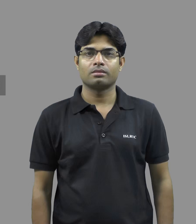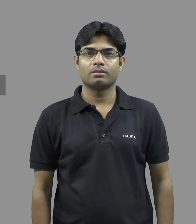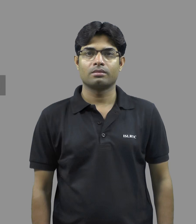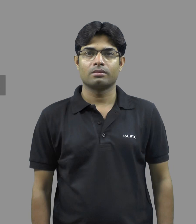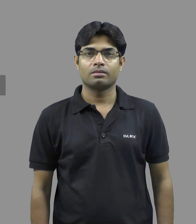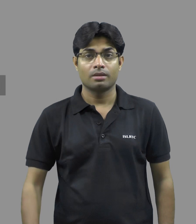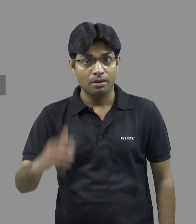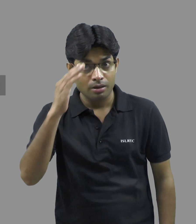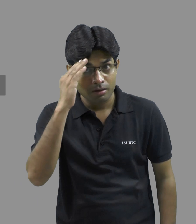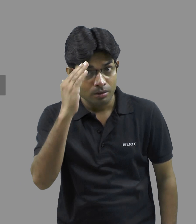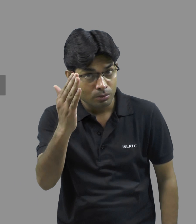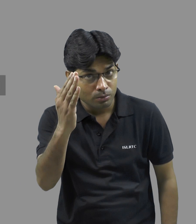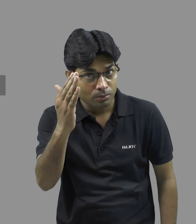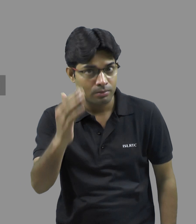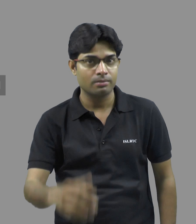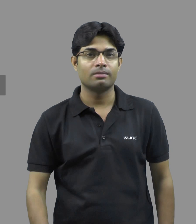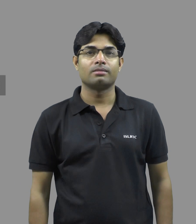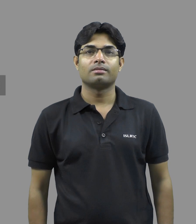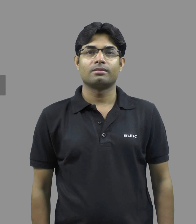Thank You